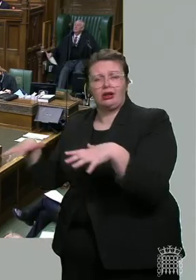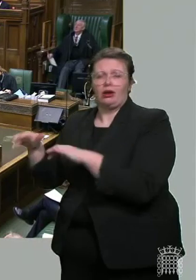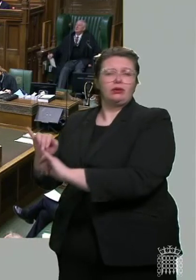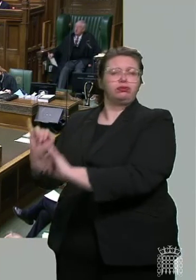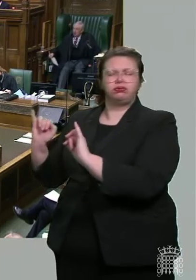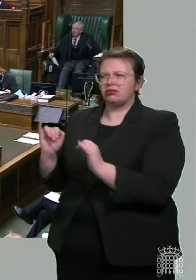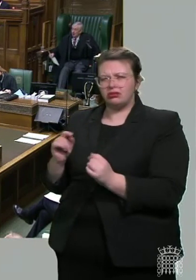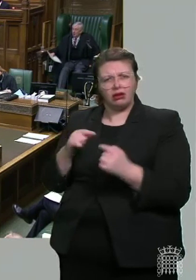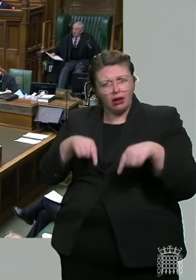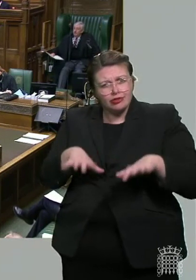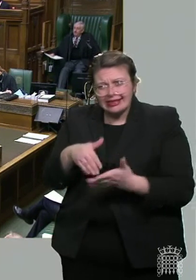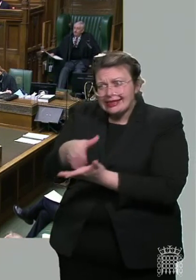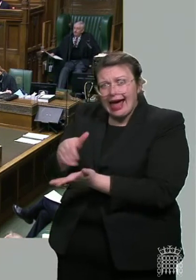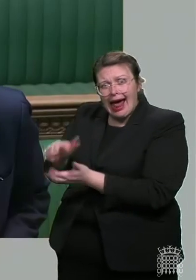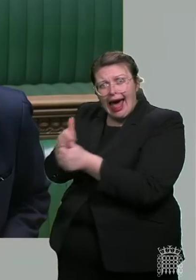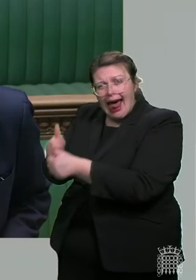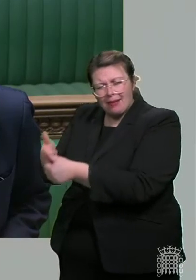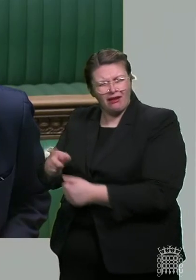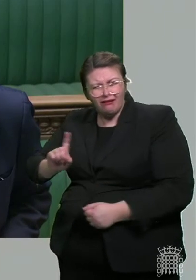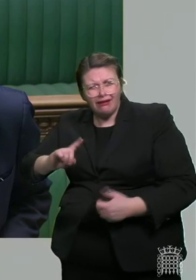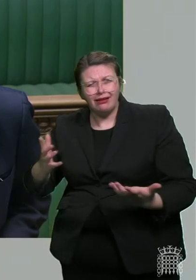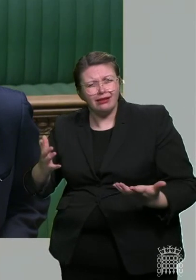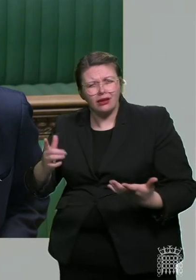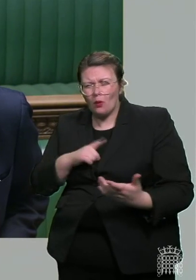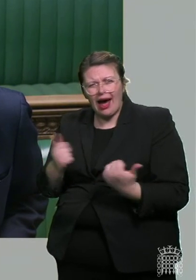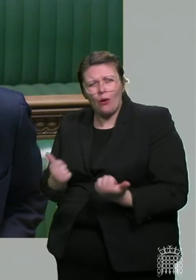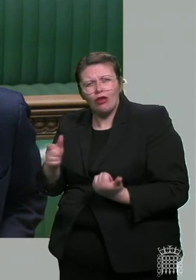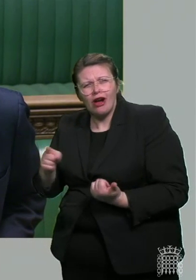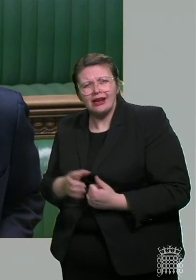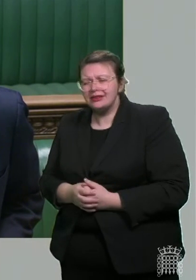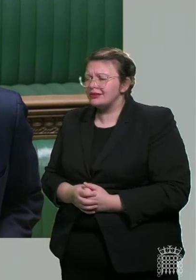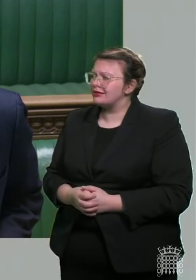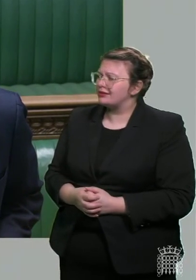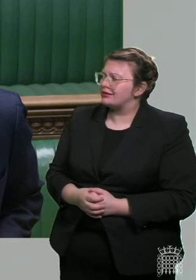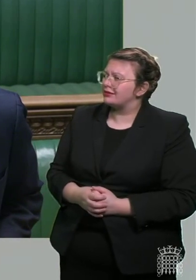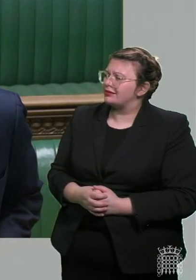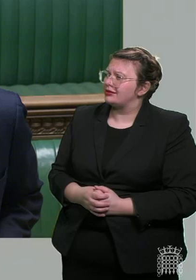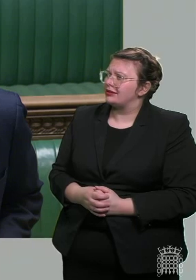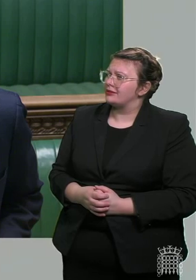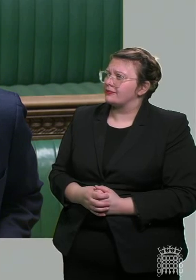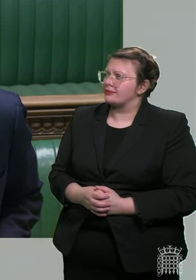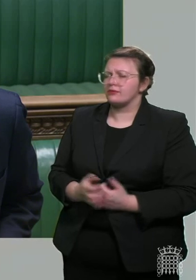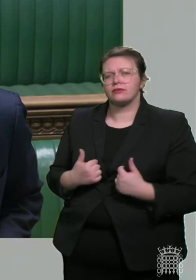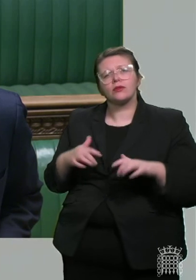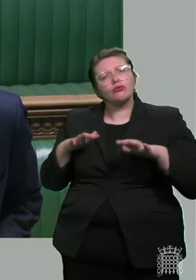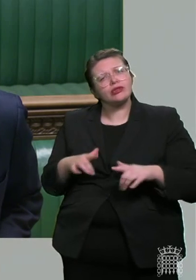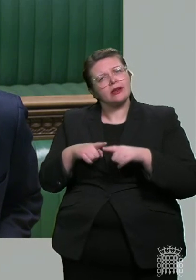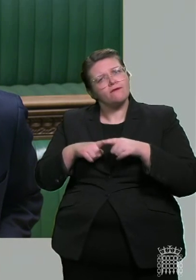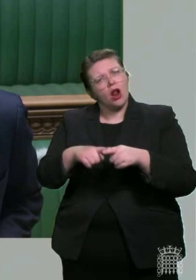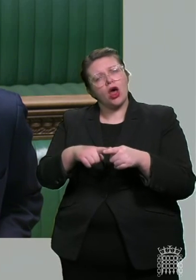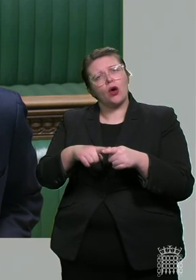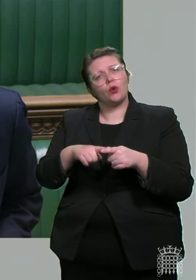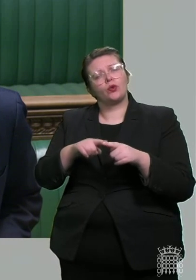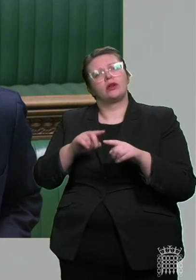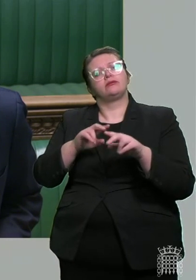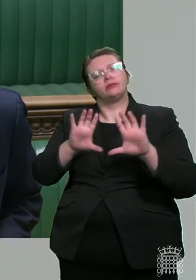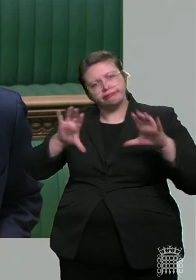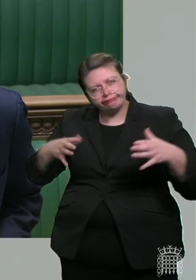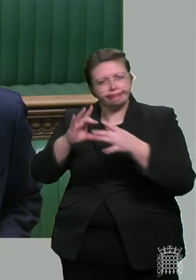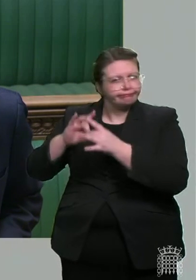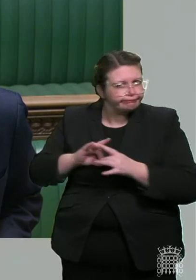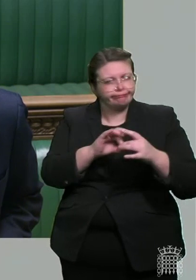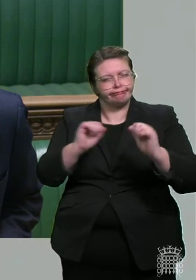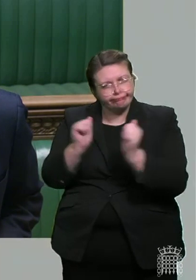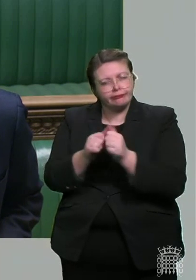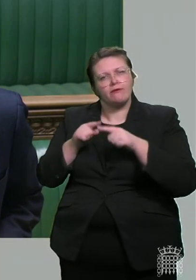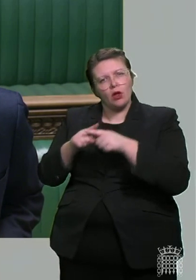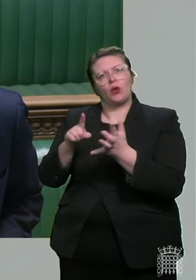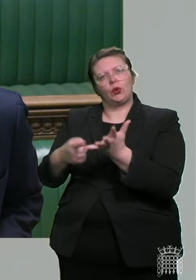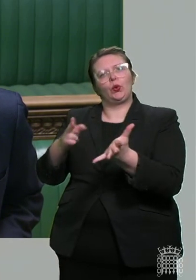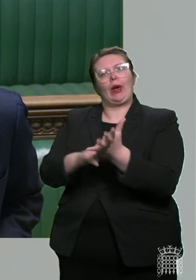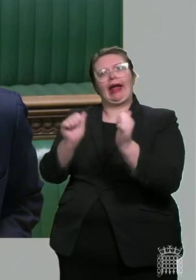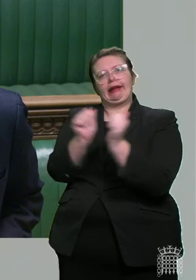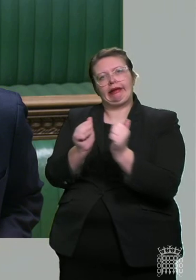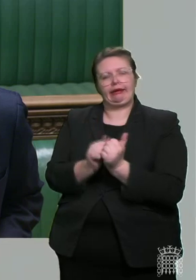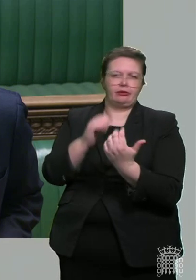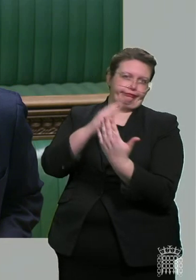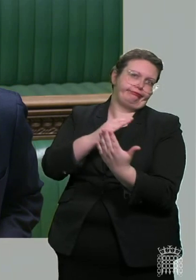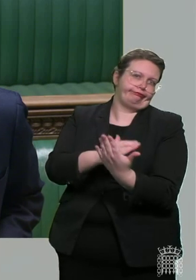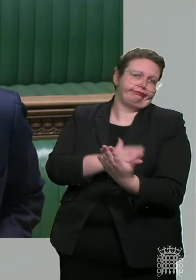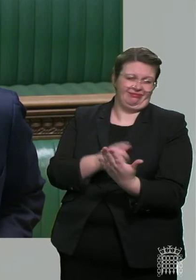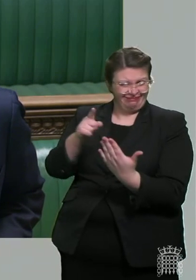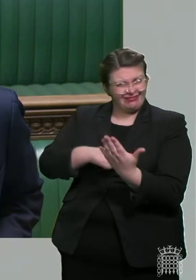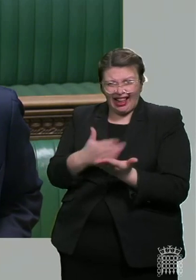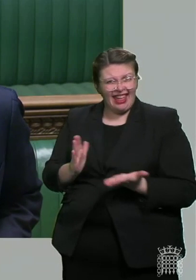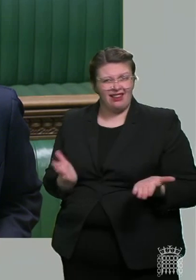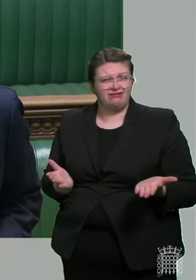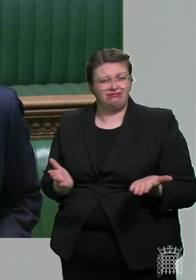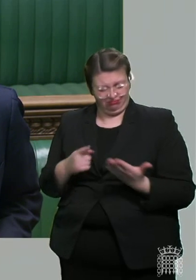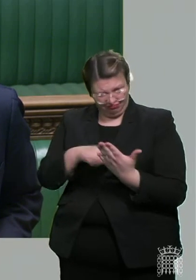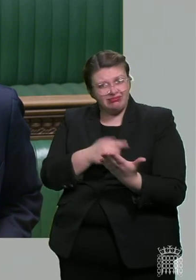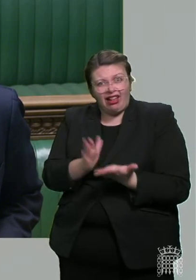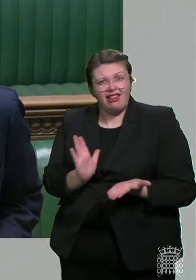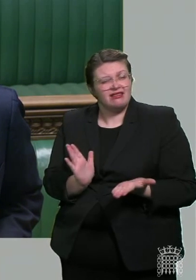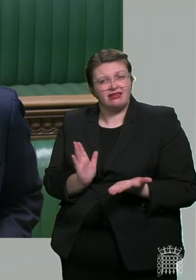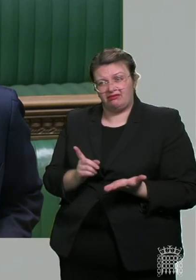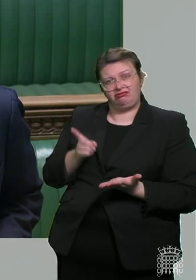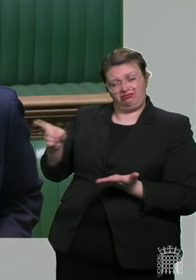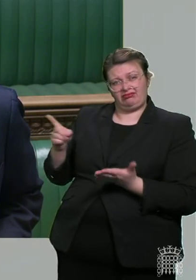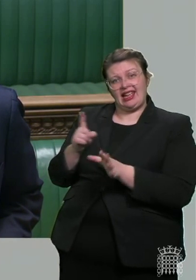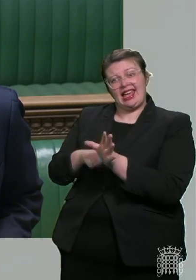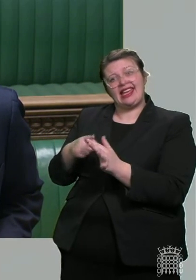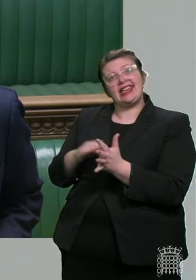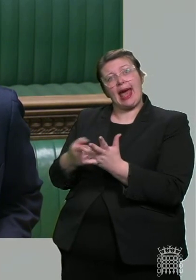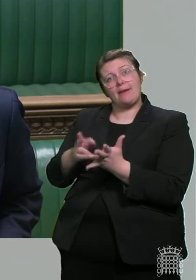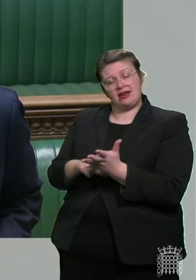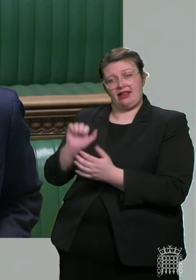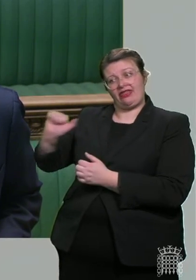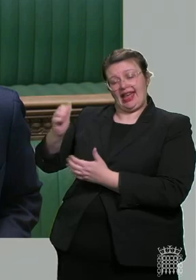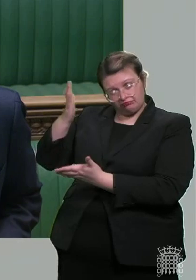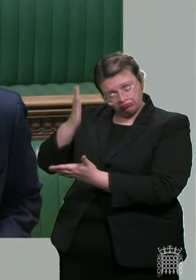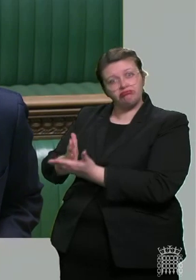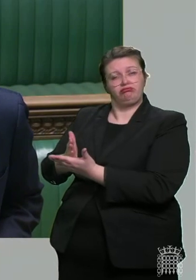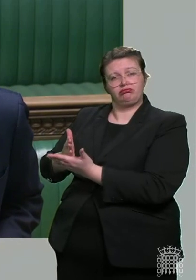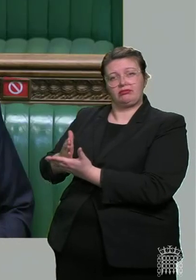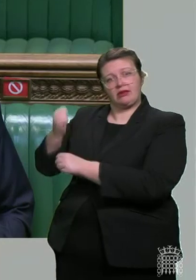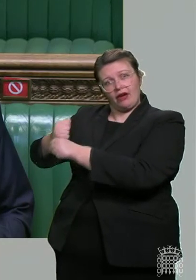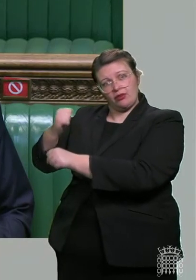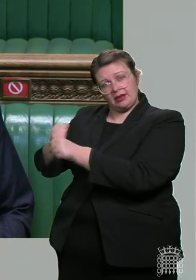The UK is part of an international coalition following the UN resolutions, which the right honourable and learned Gentleman will know well and which are very clear that the legitimate Government of Yemen were removed illegally.